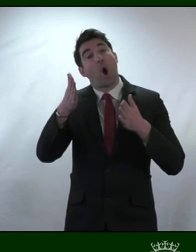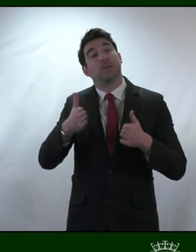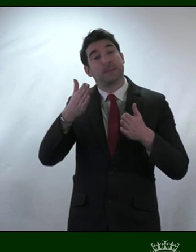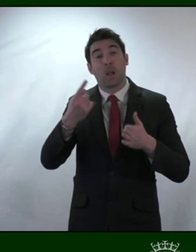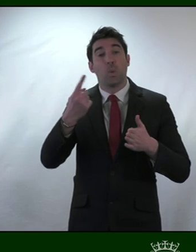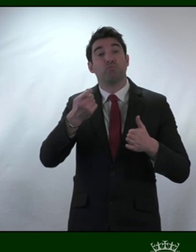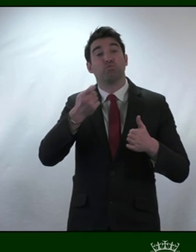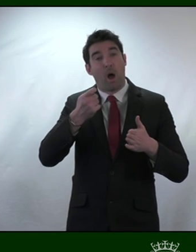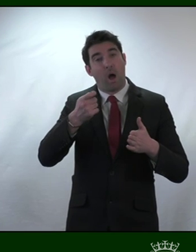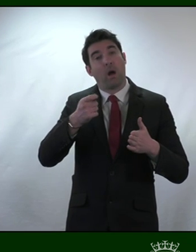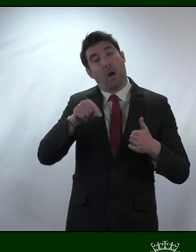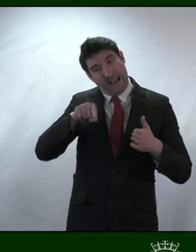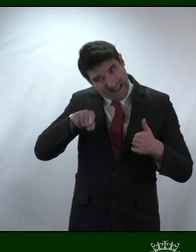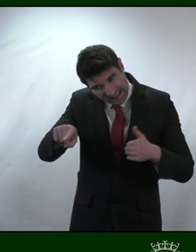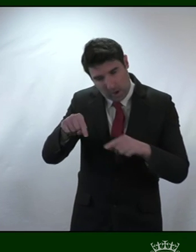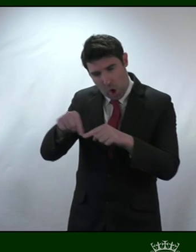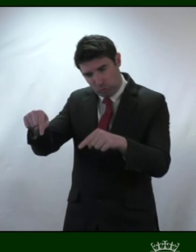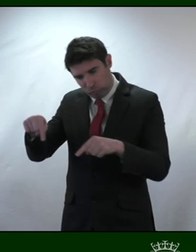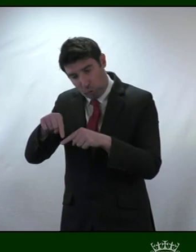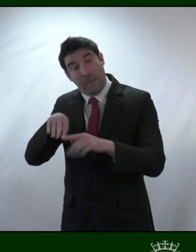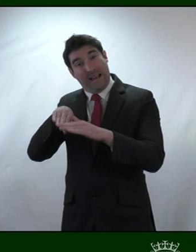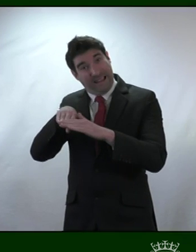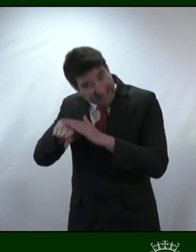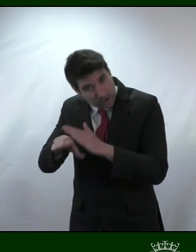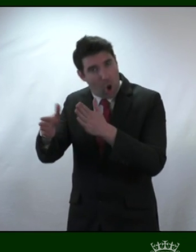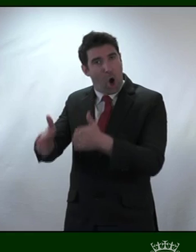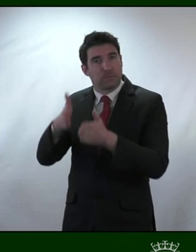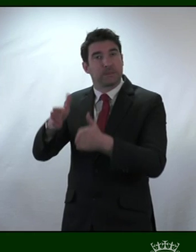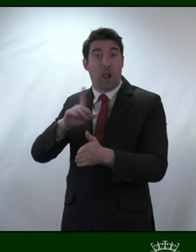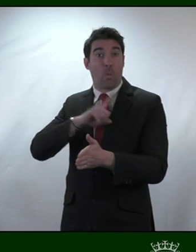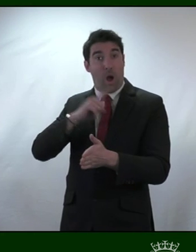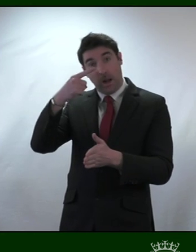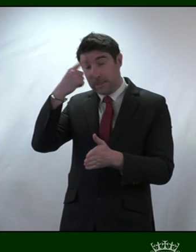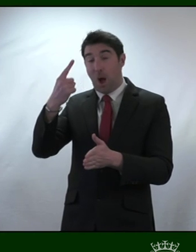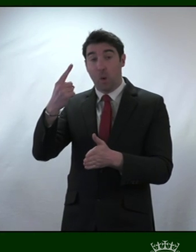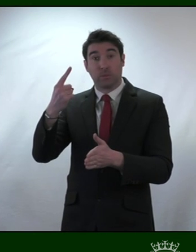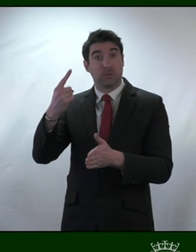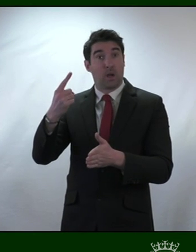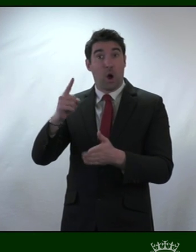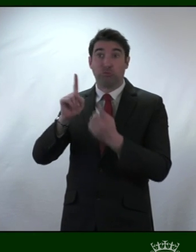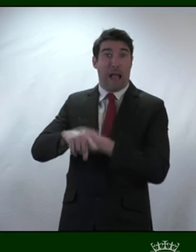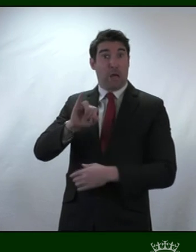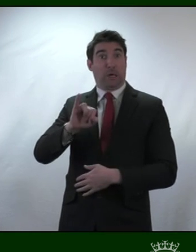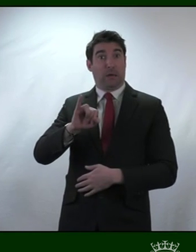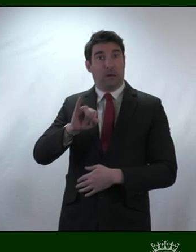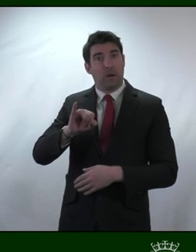Will the Prime Minister engage with me and allow me the opportunity to help him do a good thing?